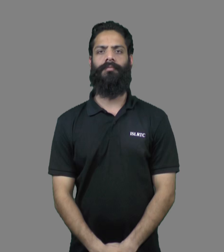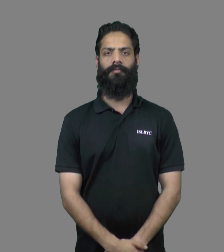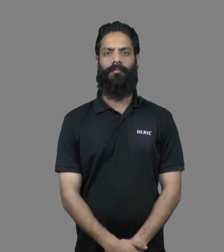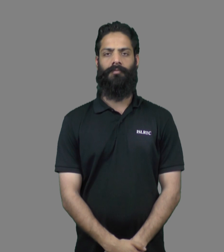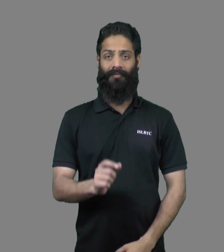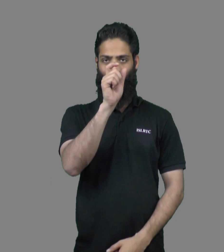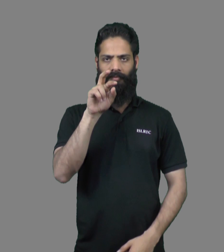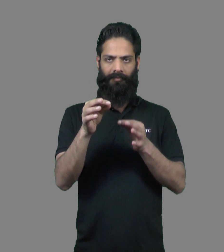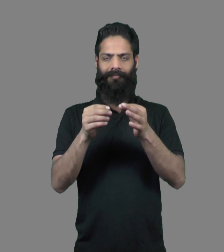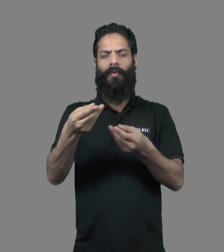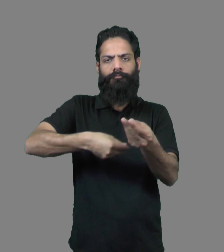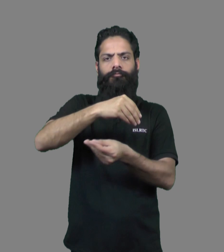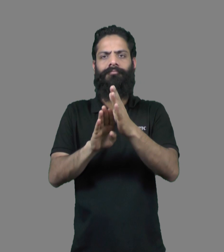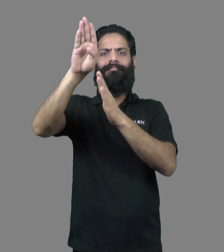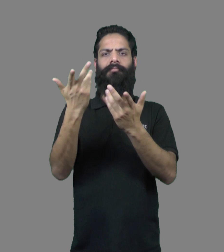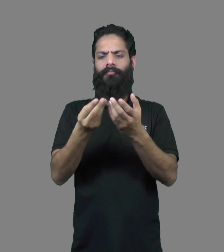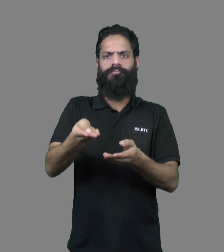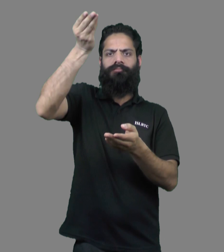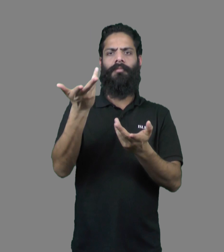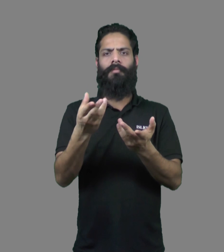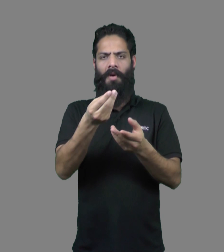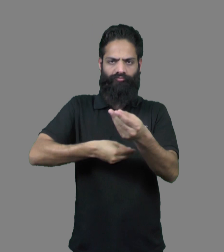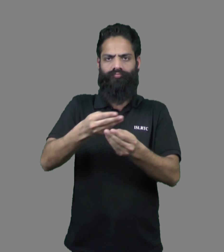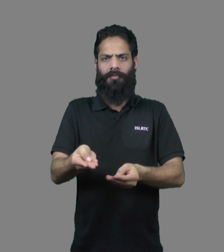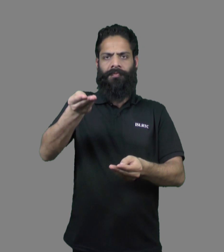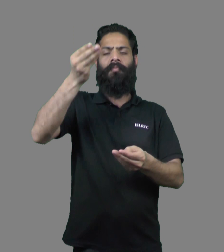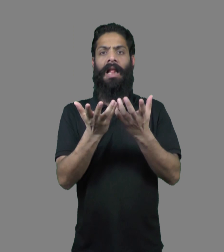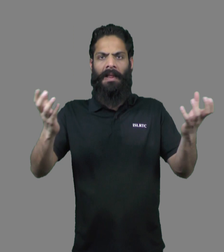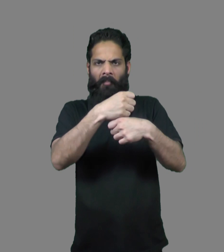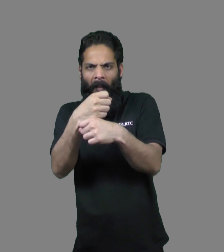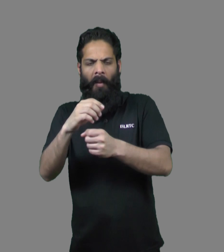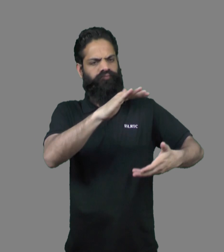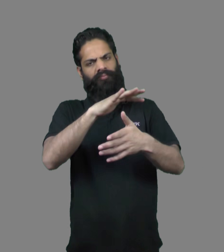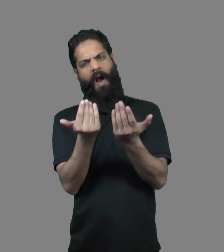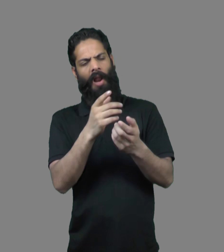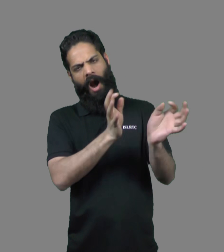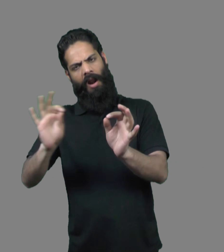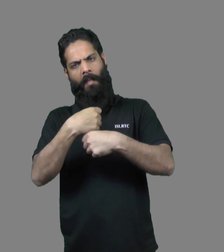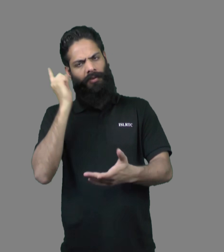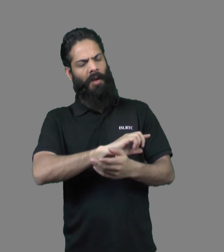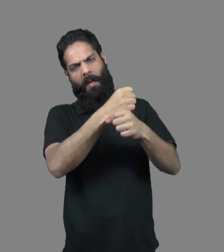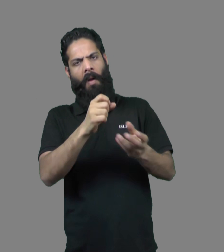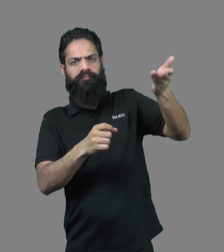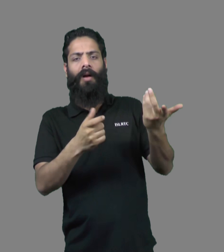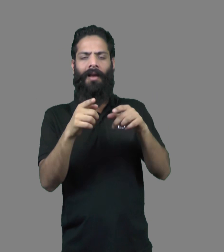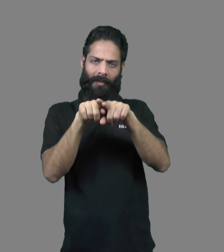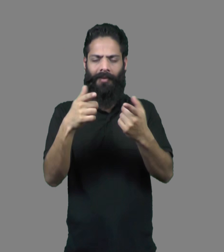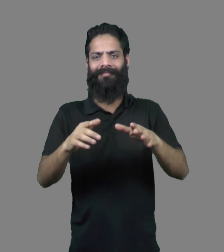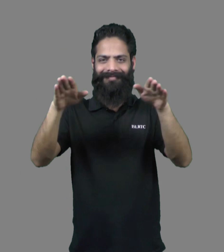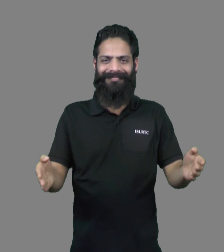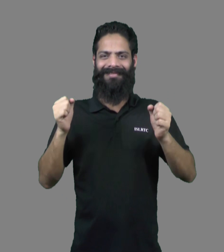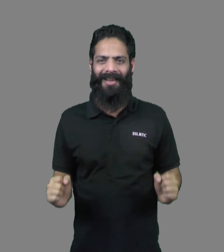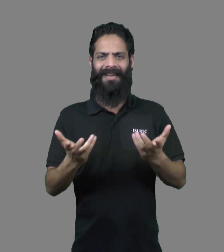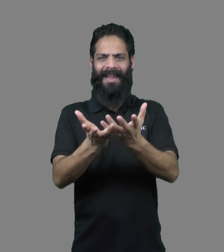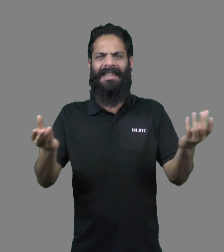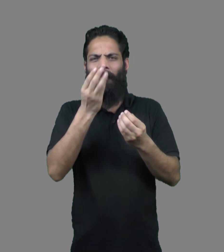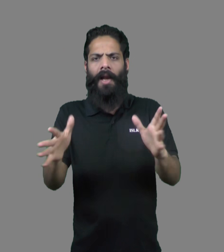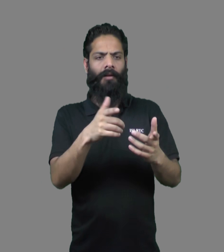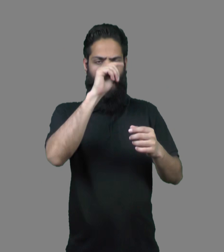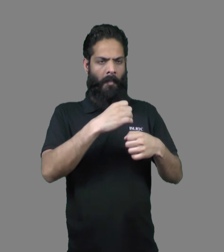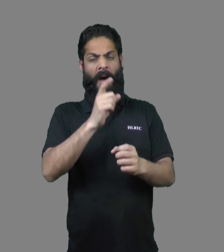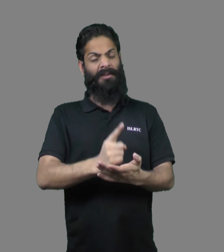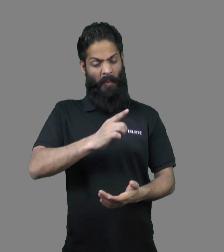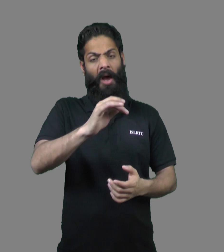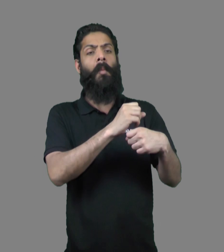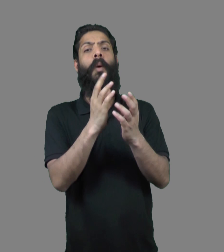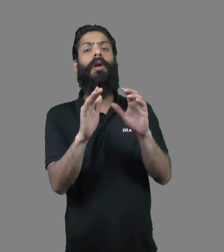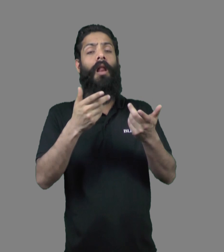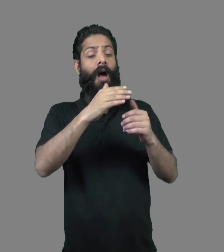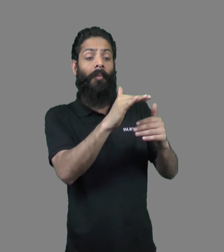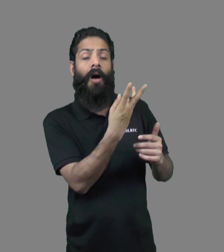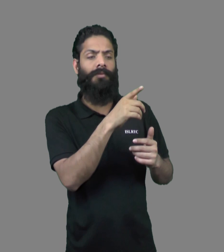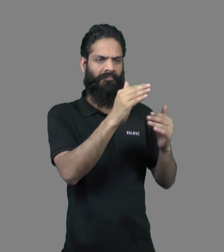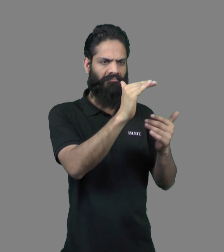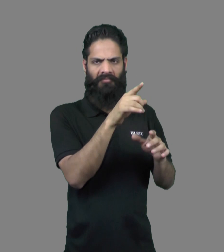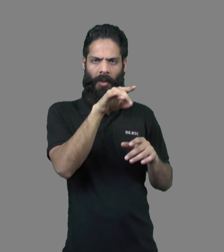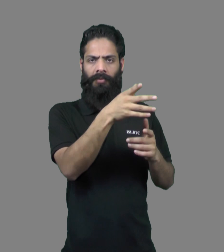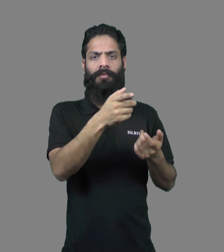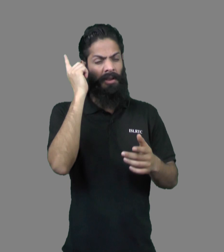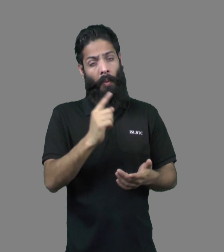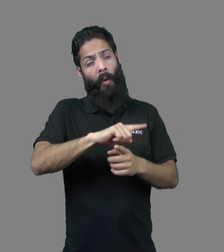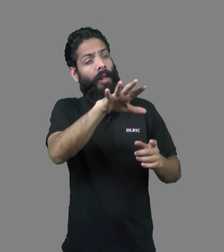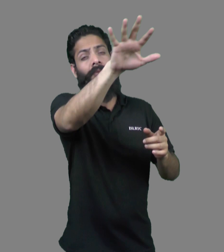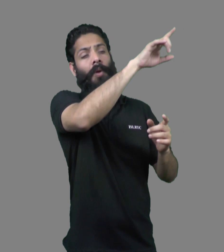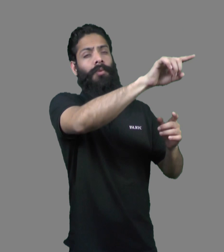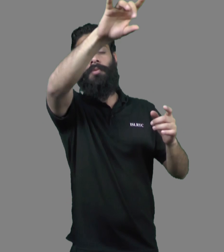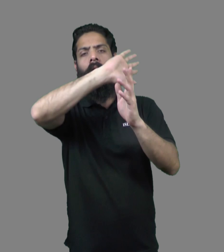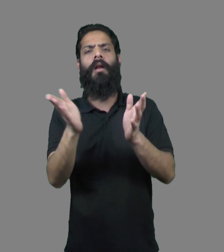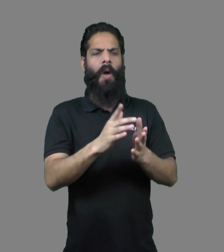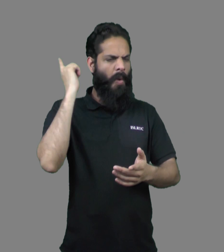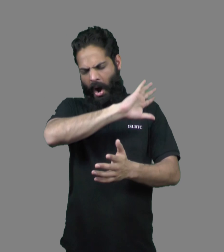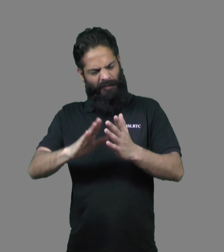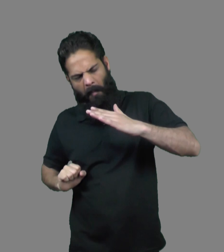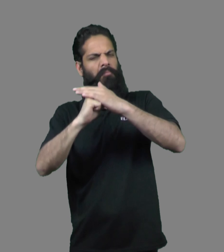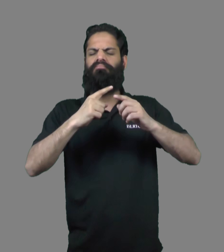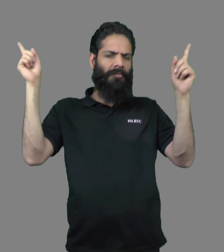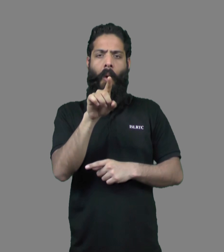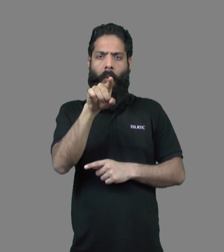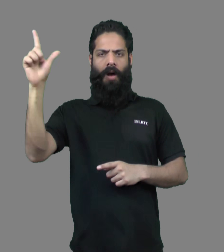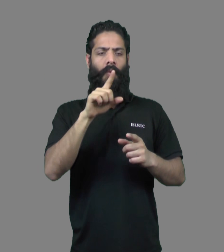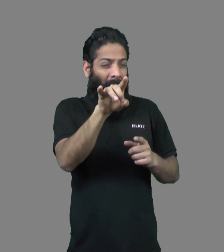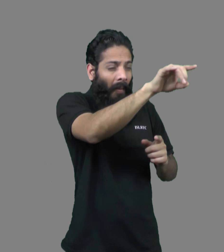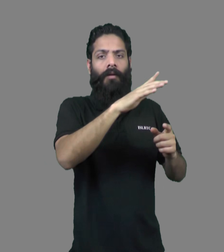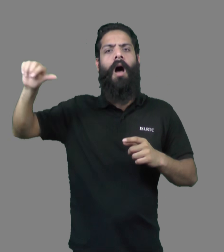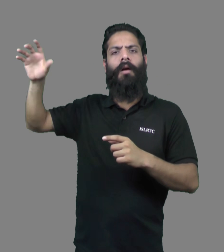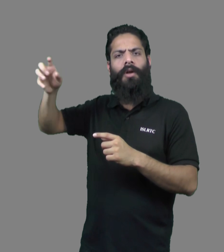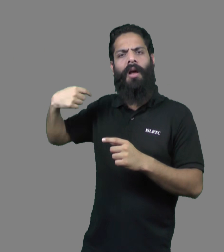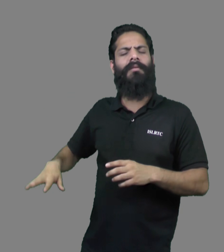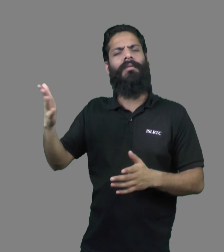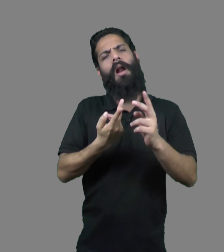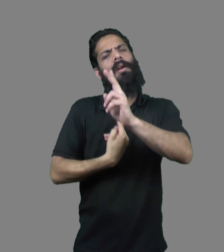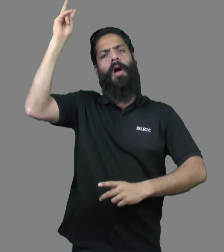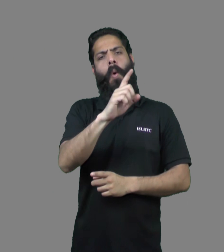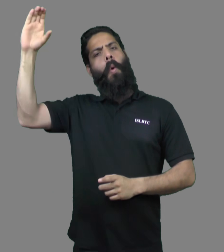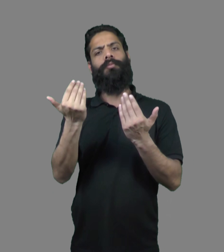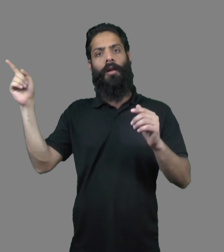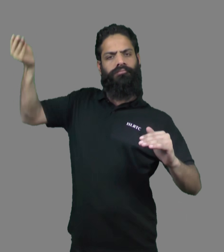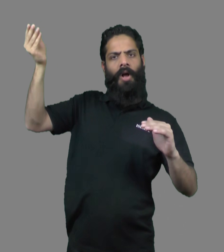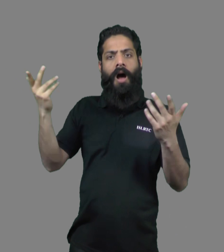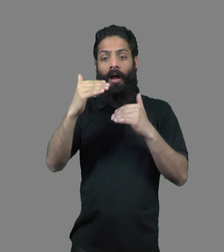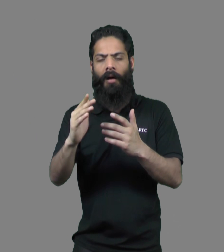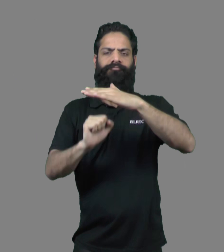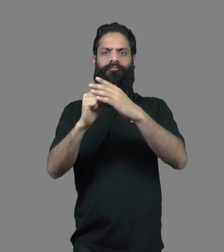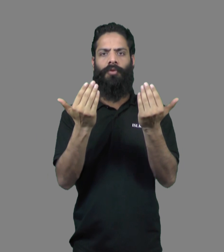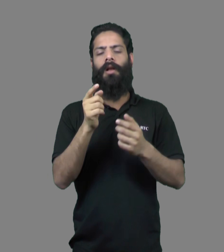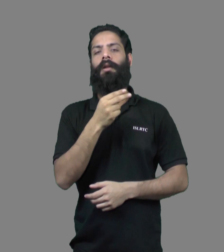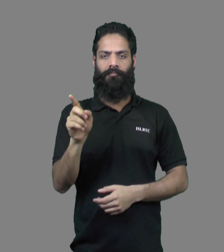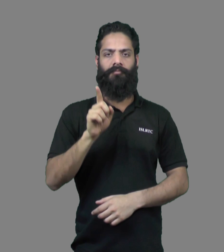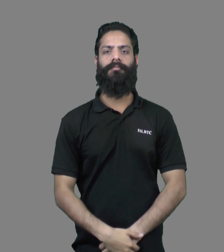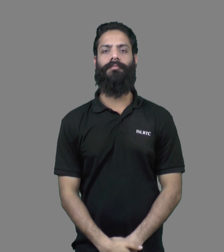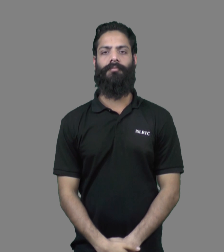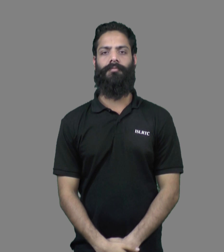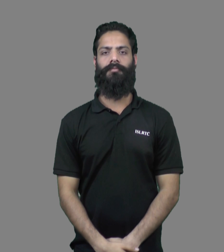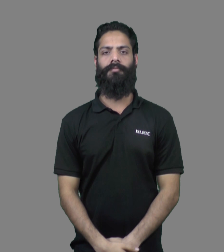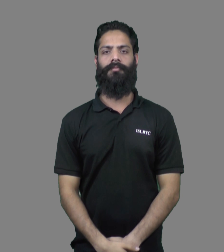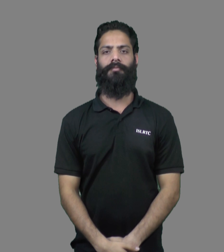Economic Growth